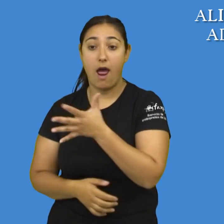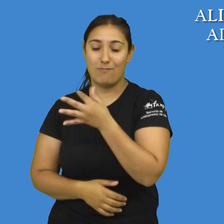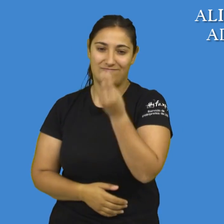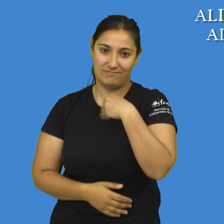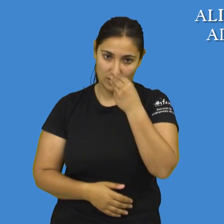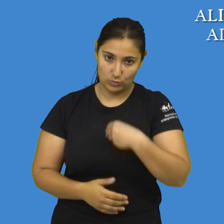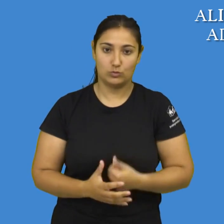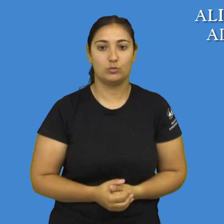comer